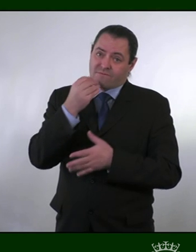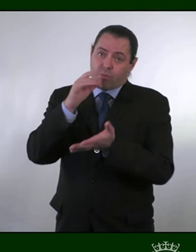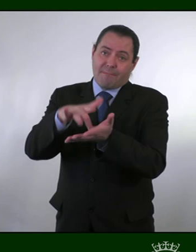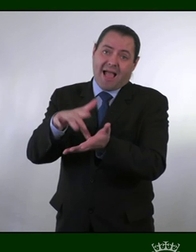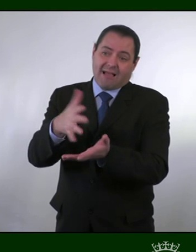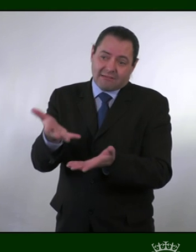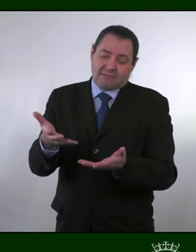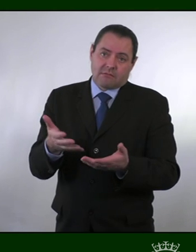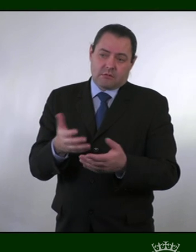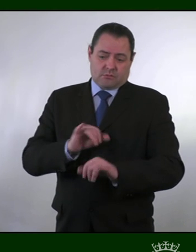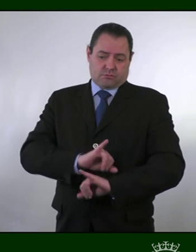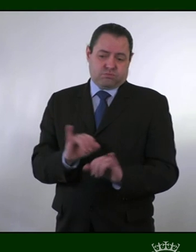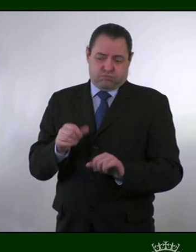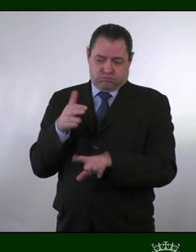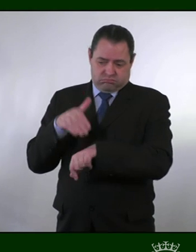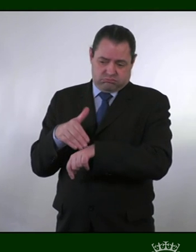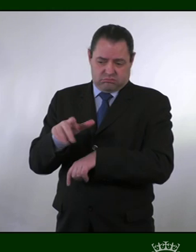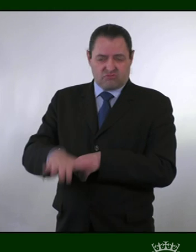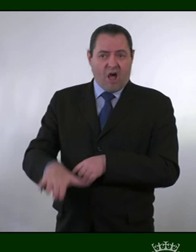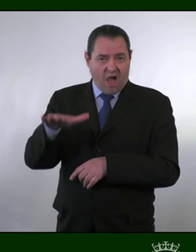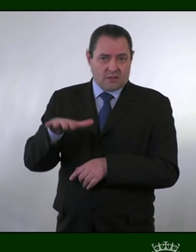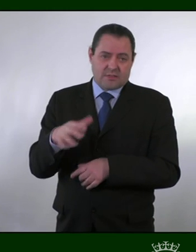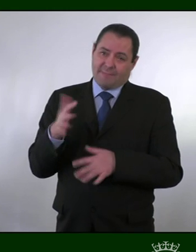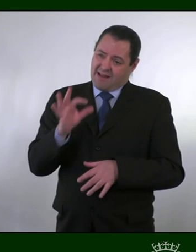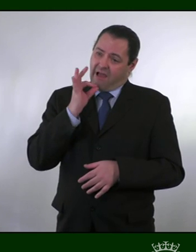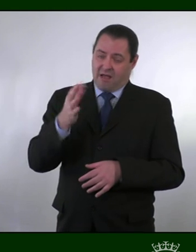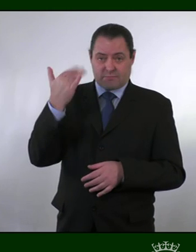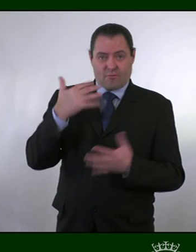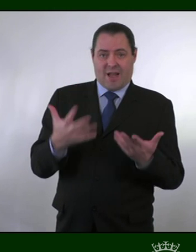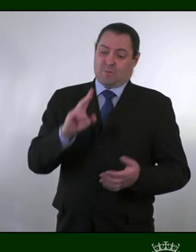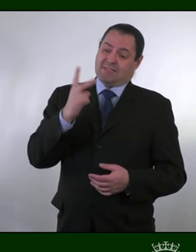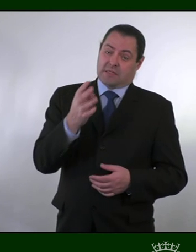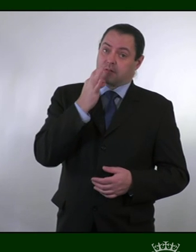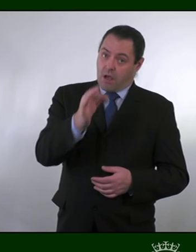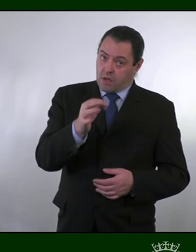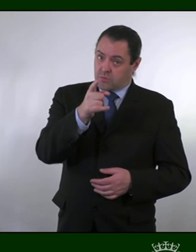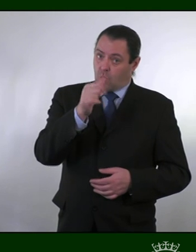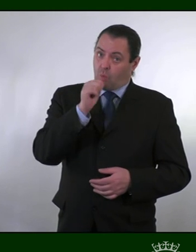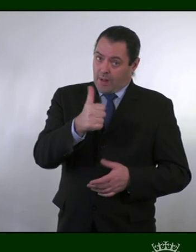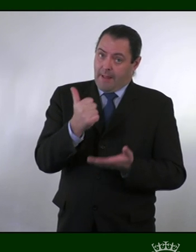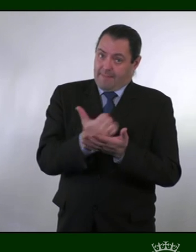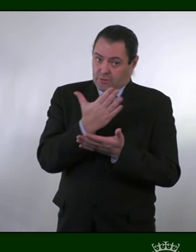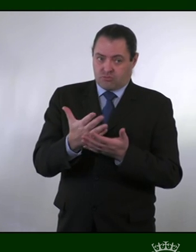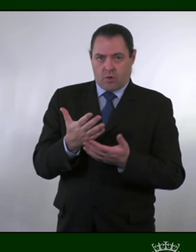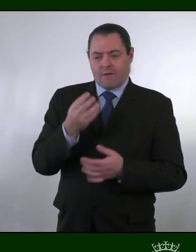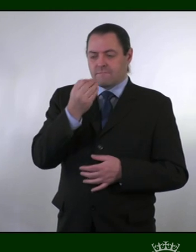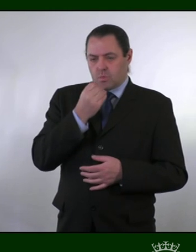To address this, will the Prime Minister—I ask him for the second time—work with me and other groups to put the right to food into law?